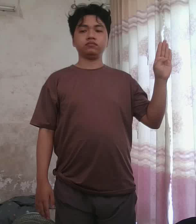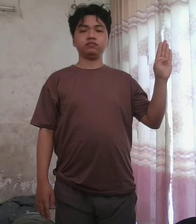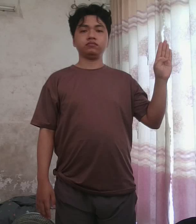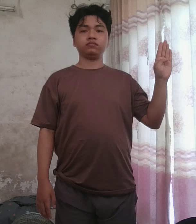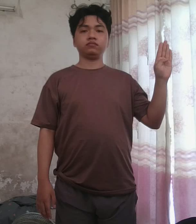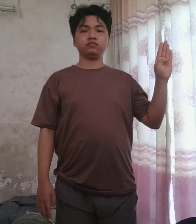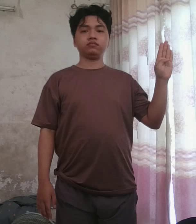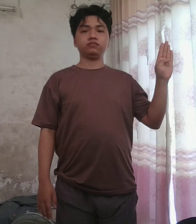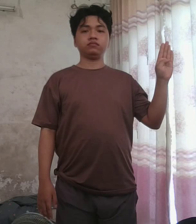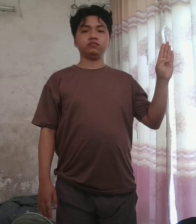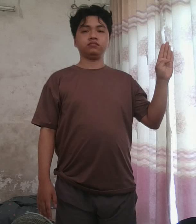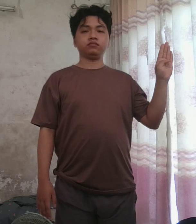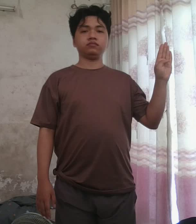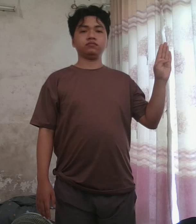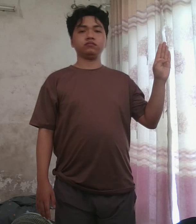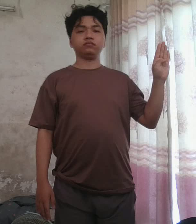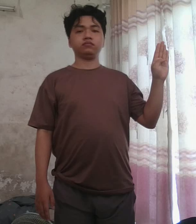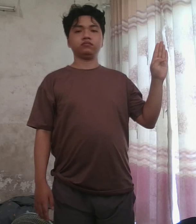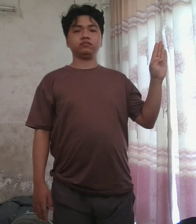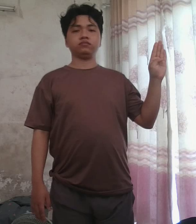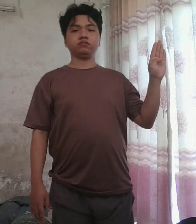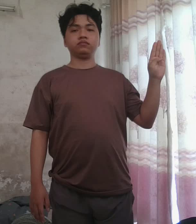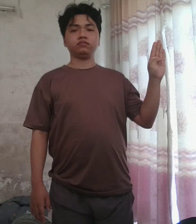b